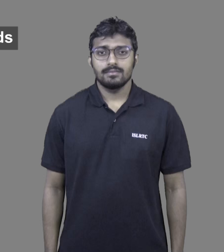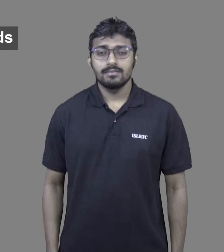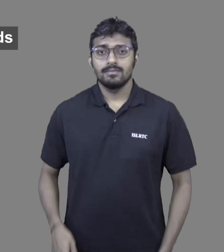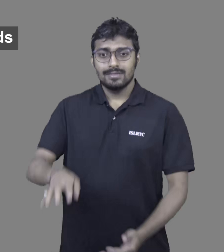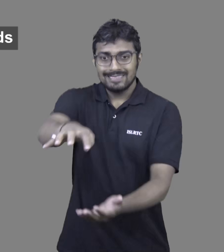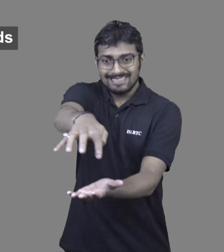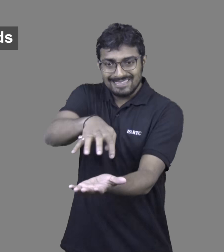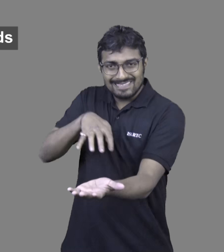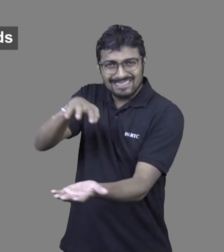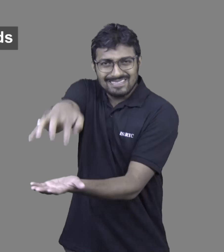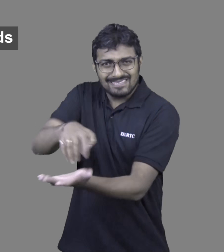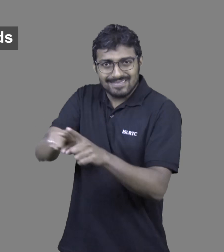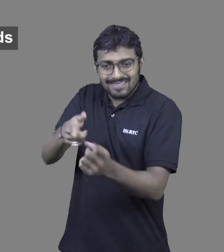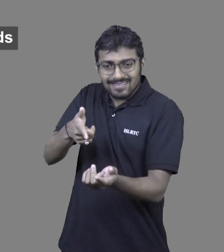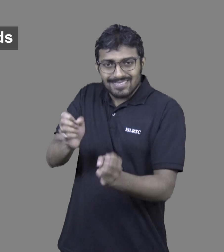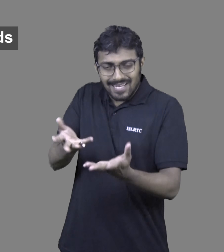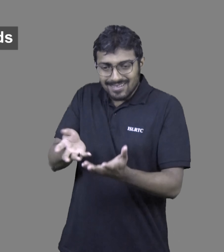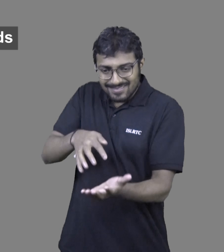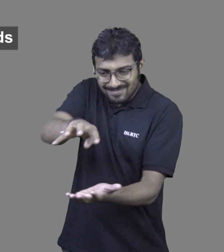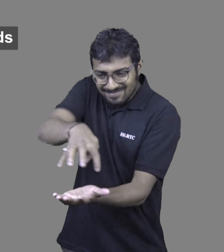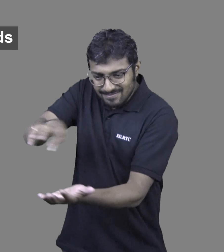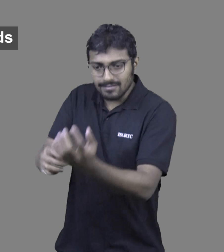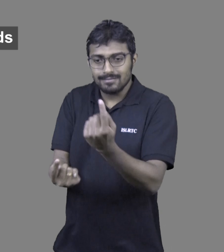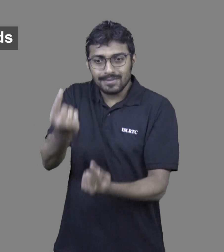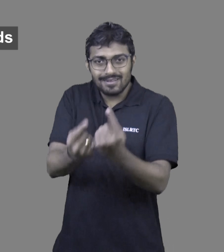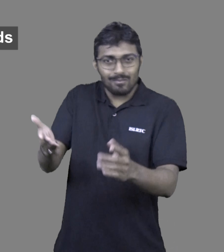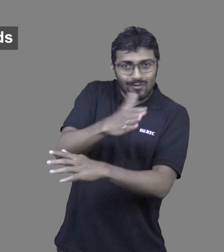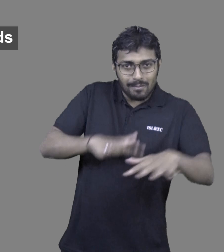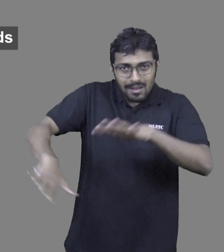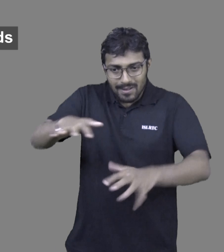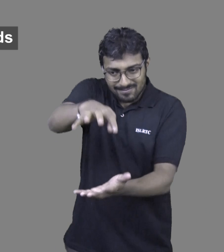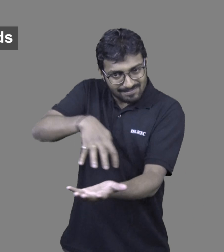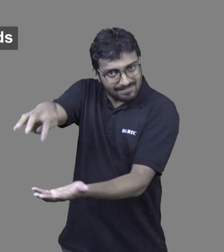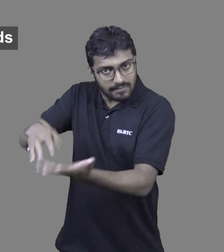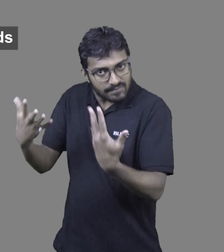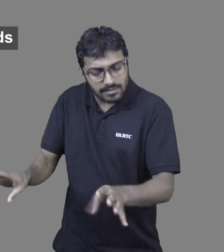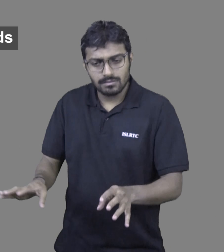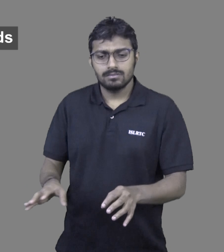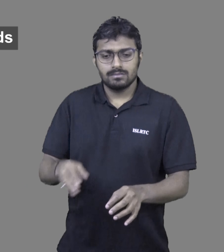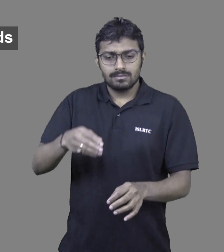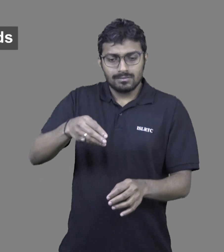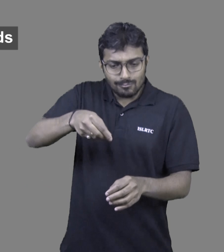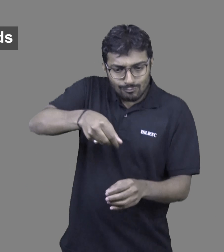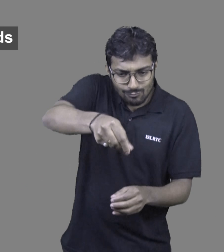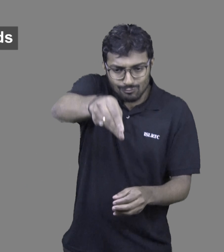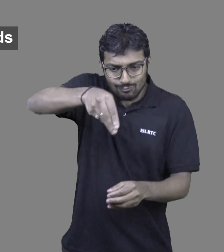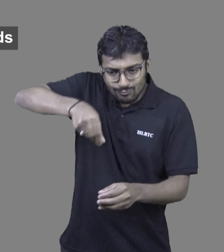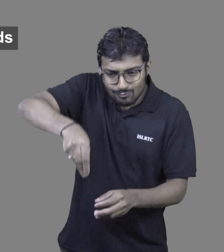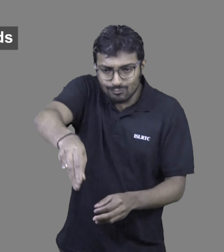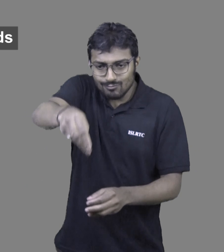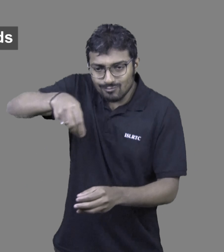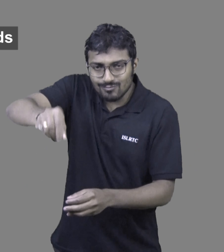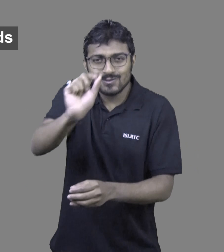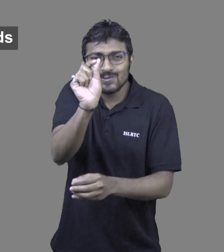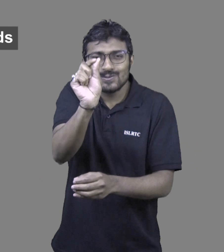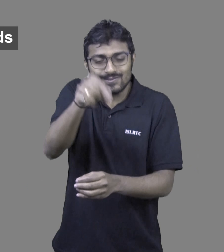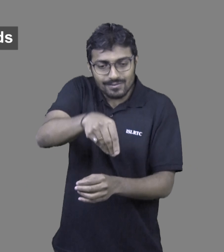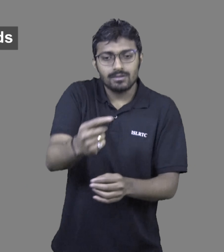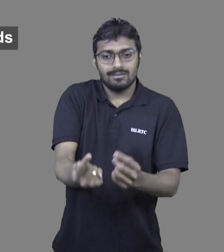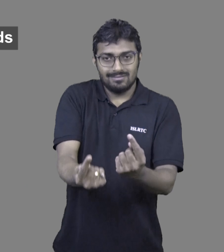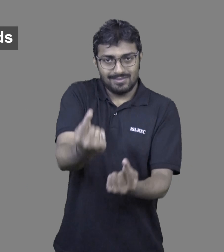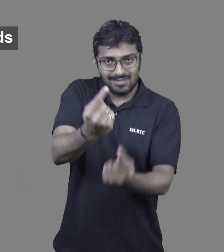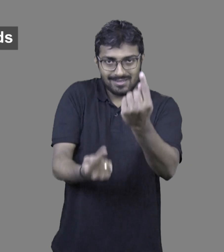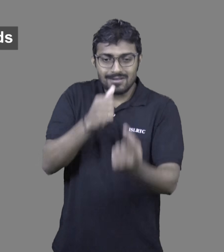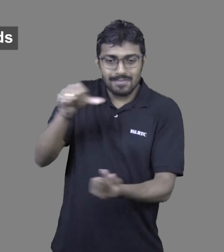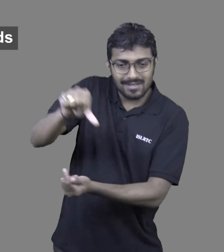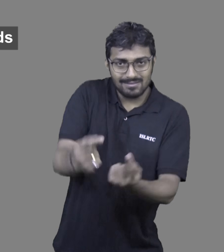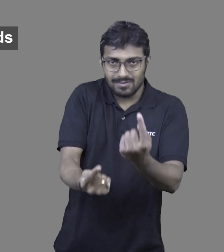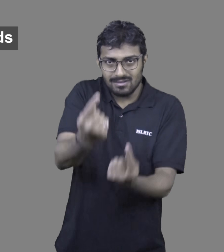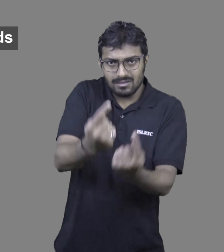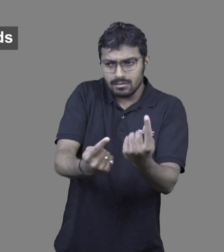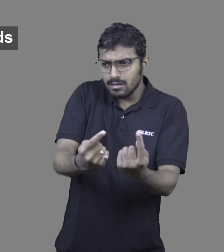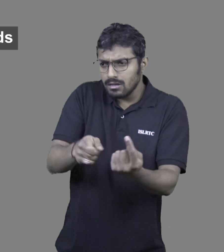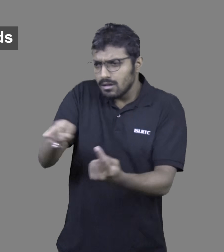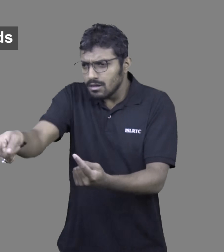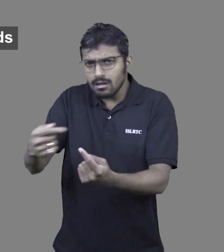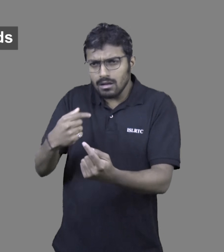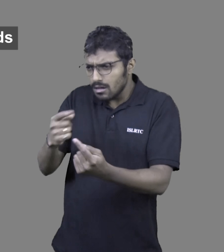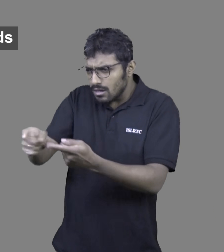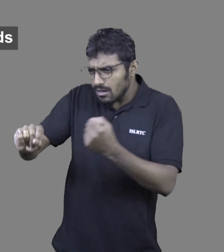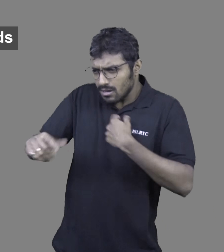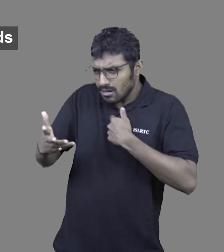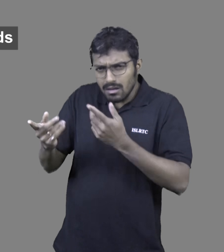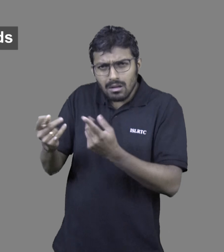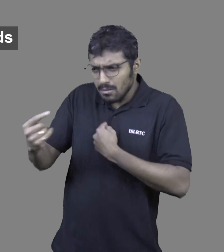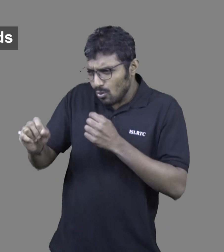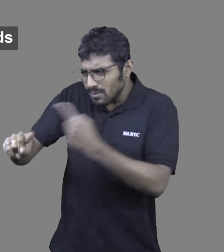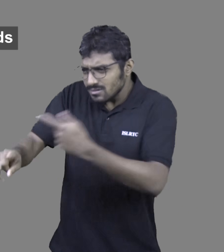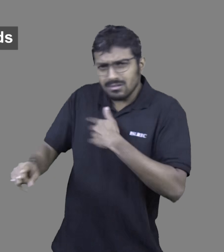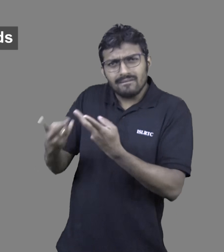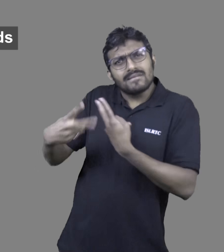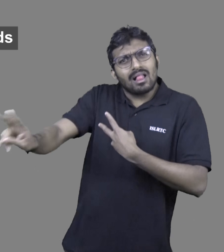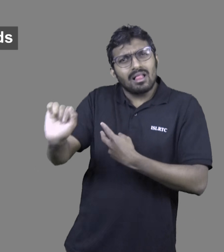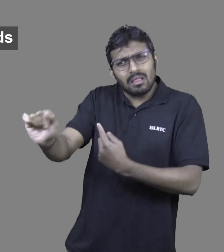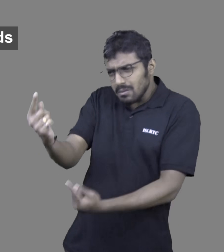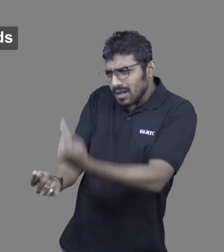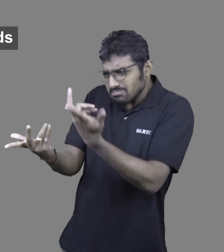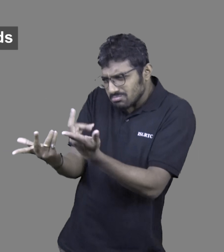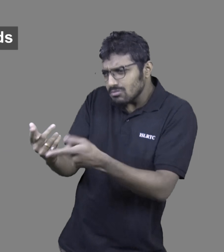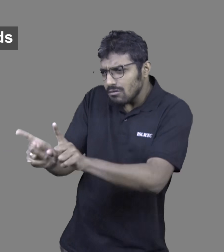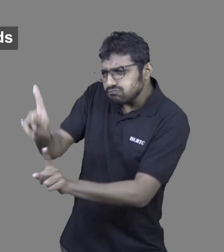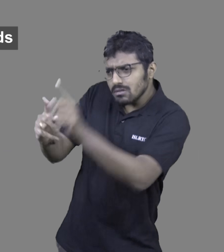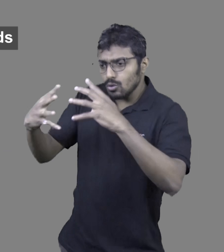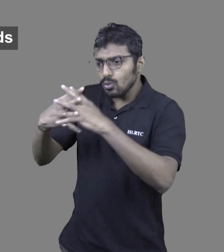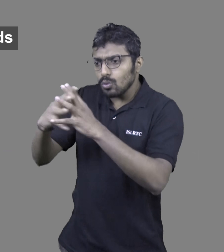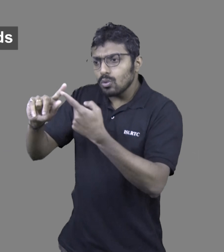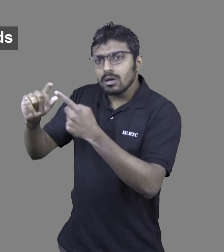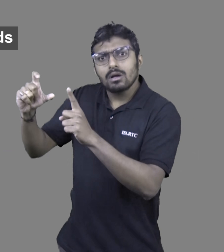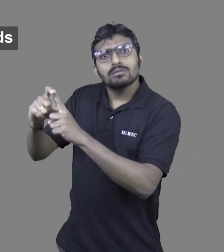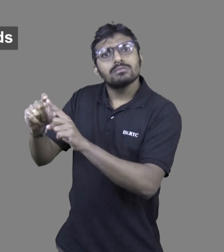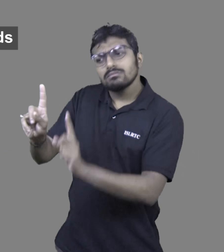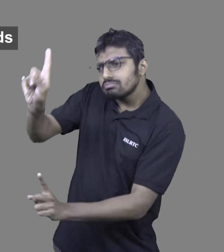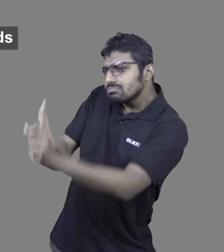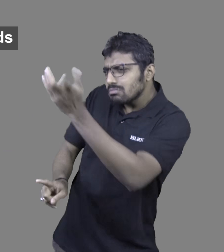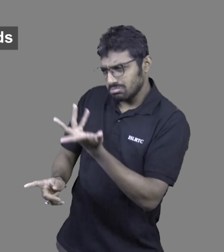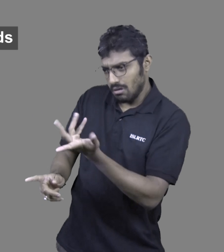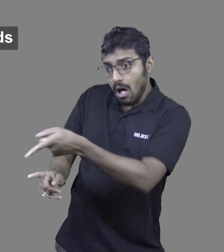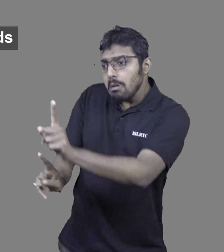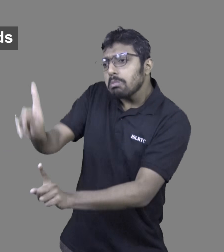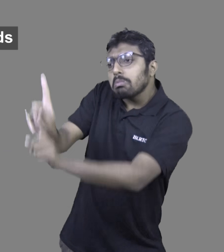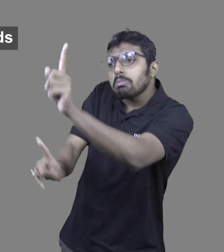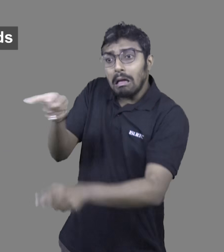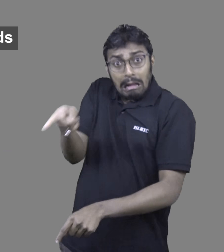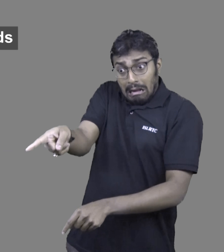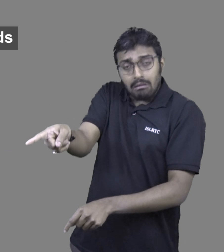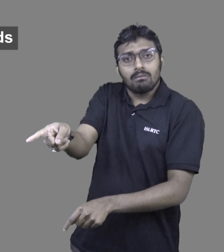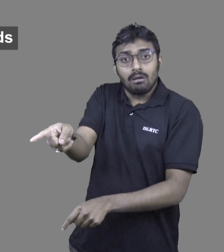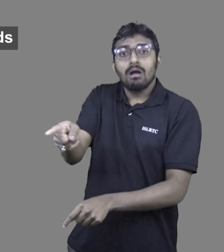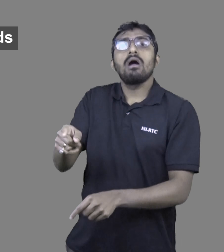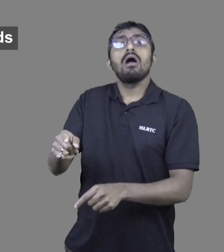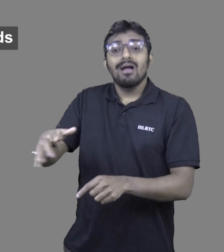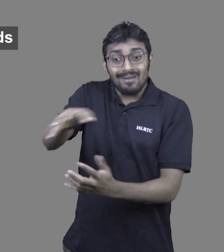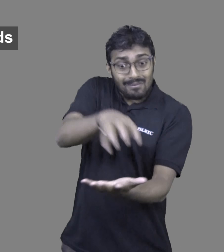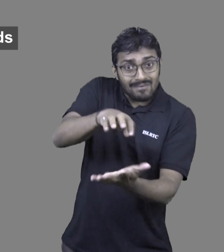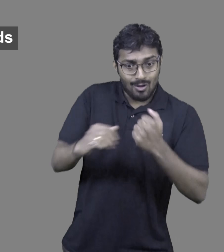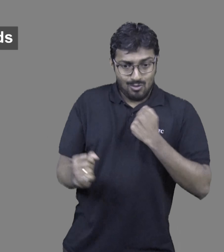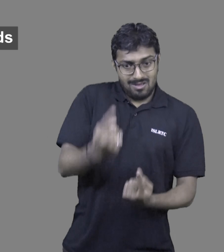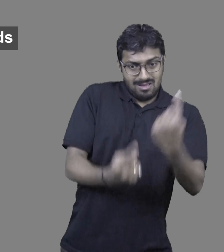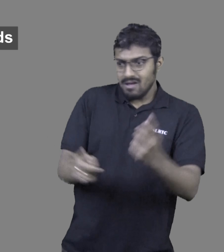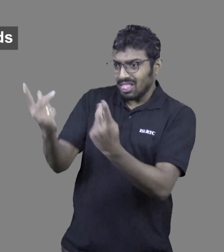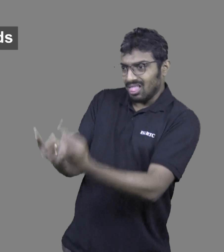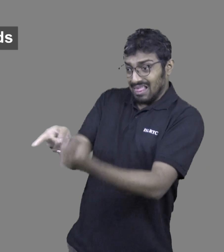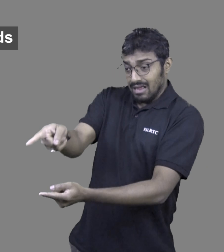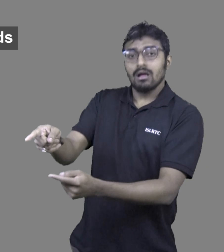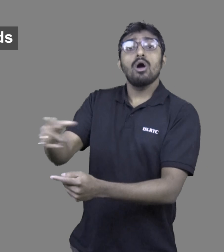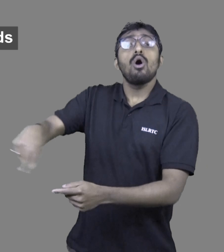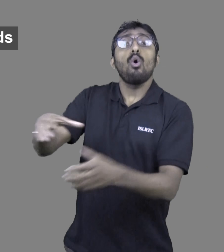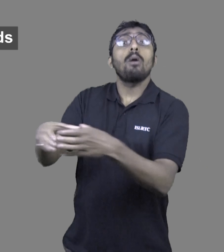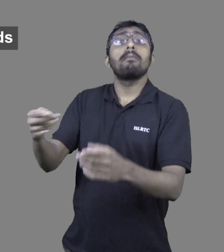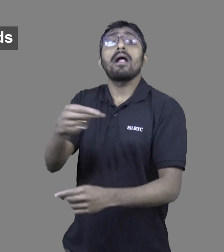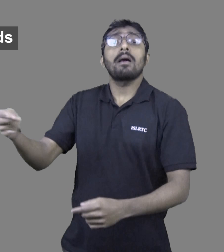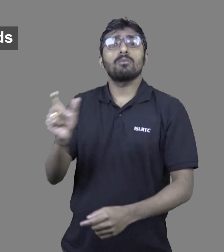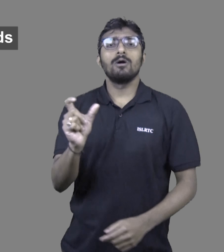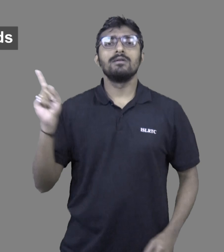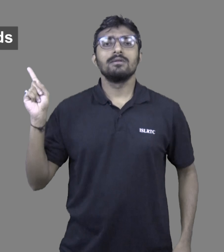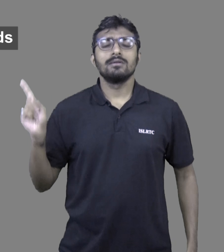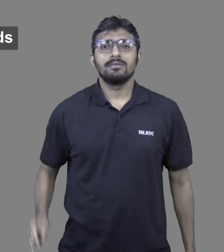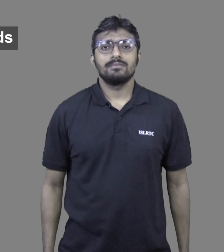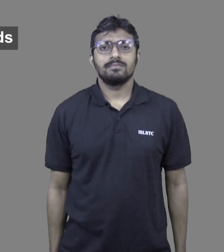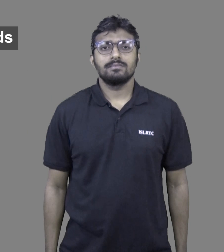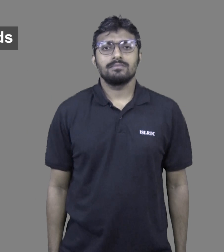Cultivated Land Weeds